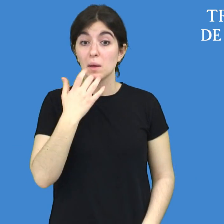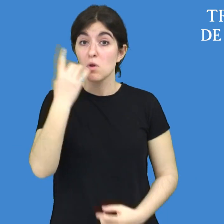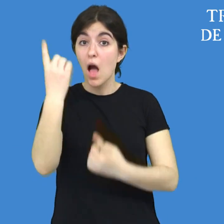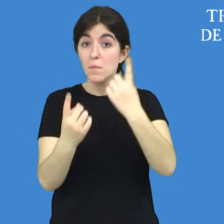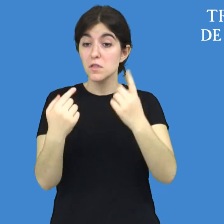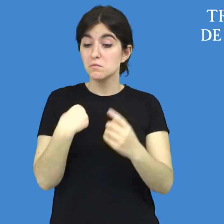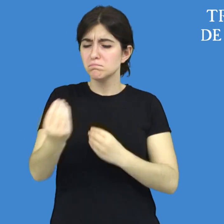alguno